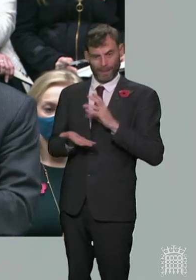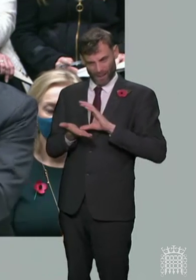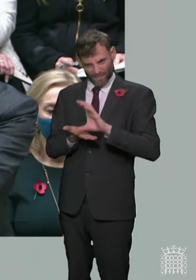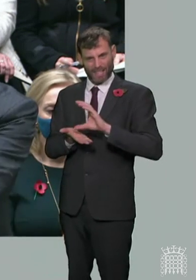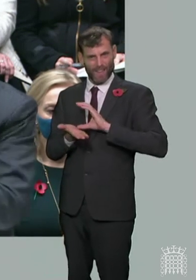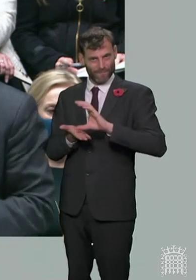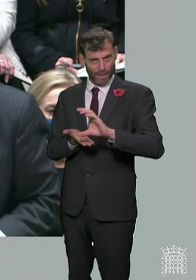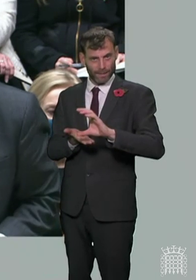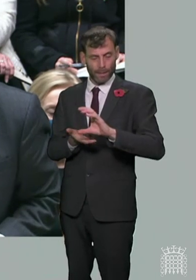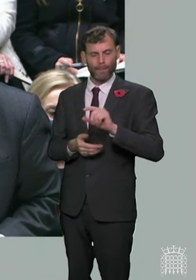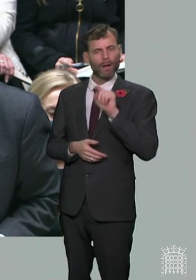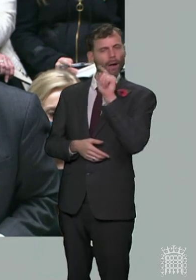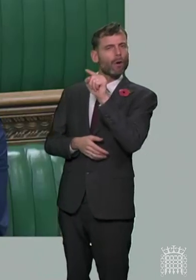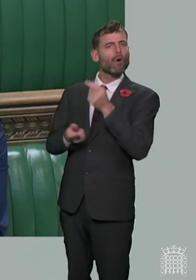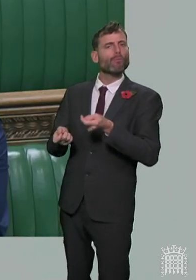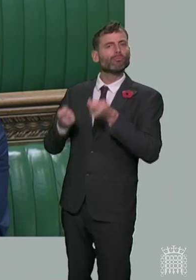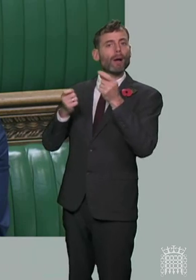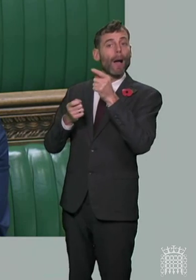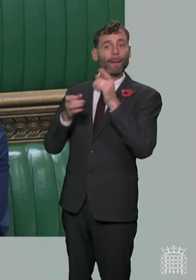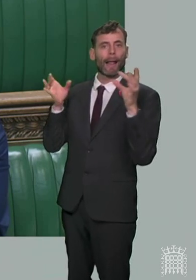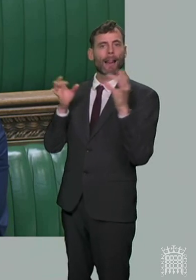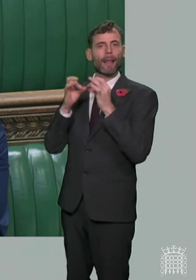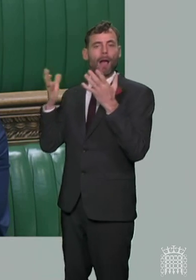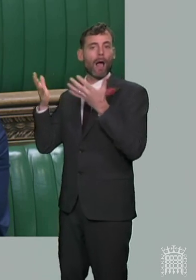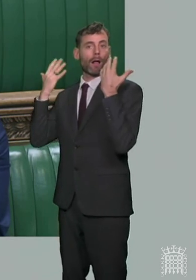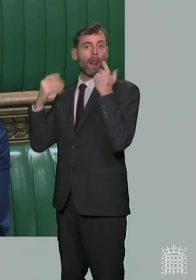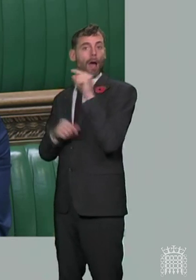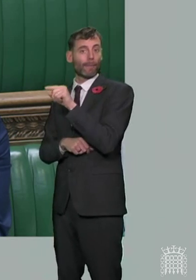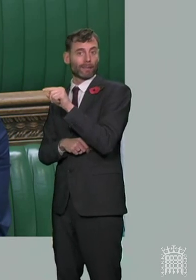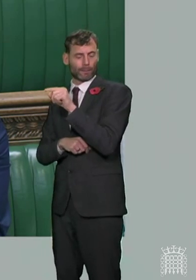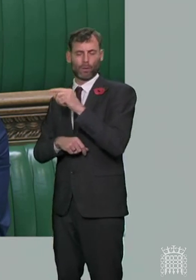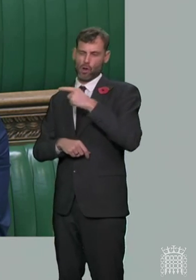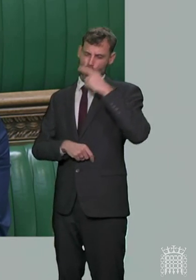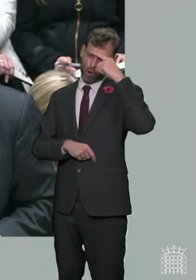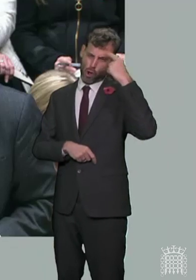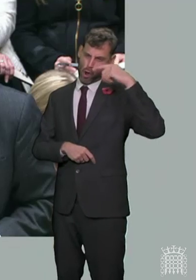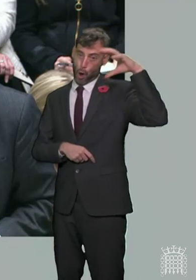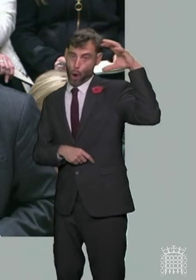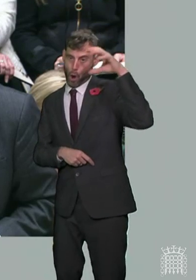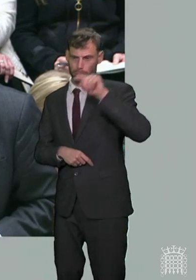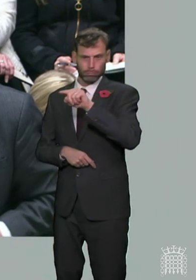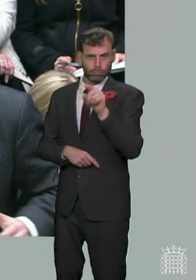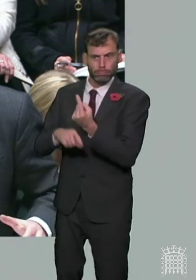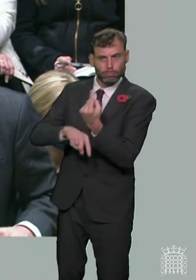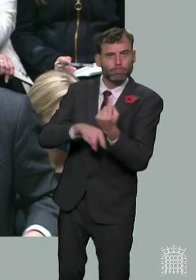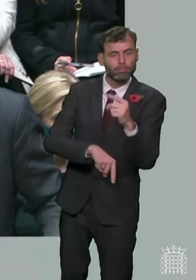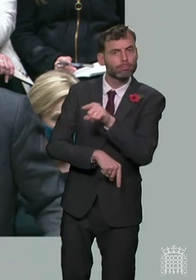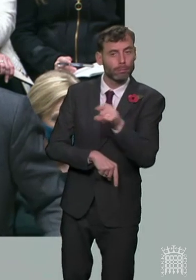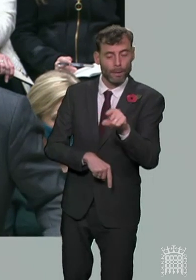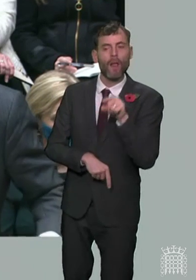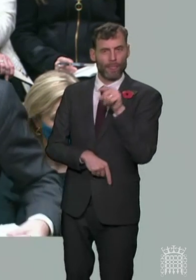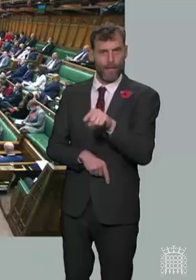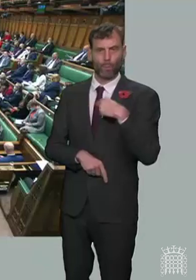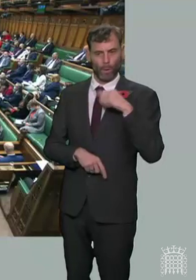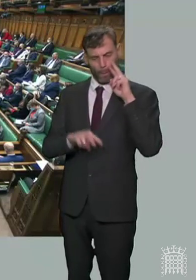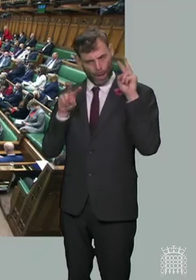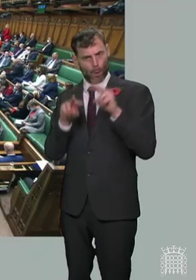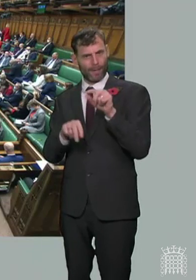The issue that she raises of any particular link between hot weather or climate change and epilepsy is certainly one that we will be going into.